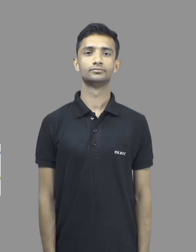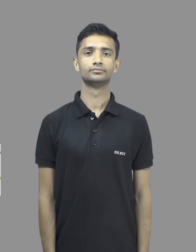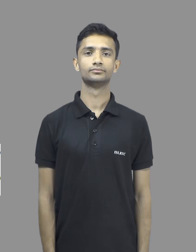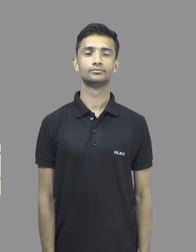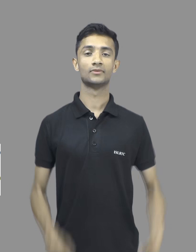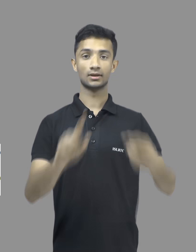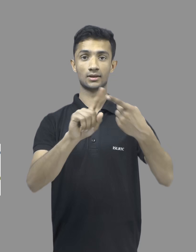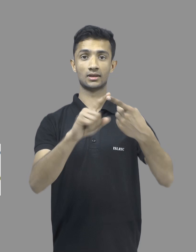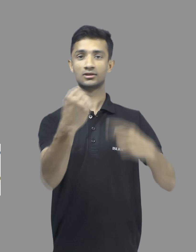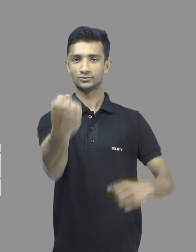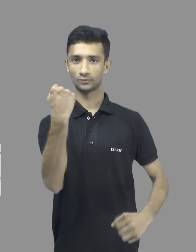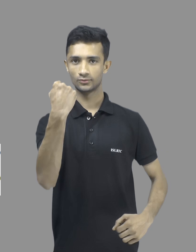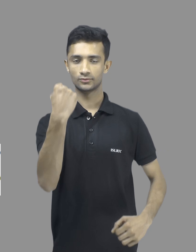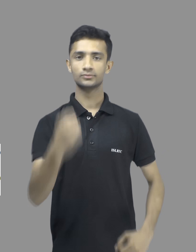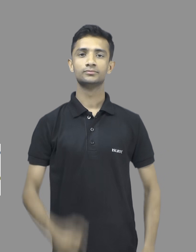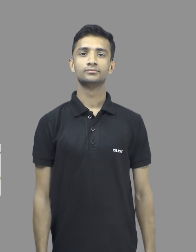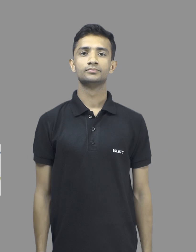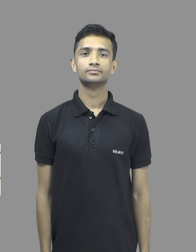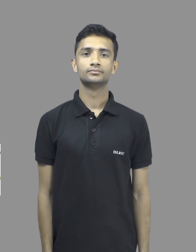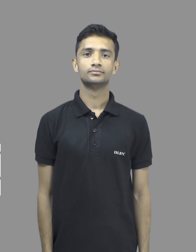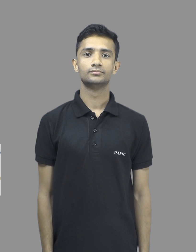Energy